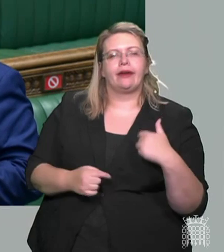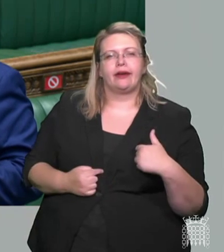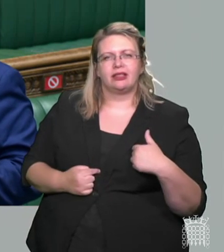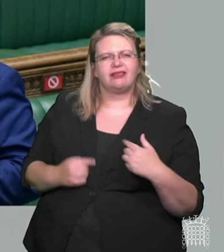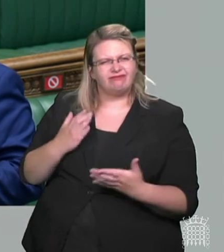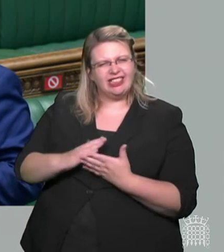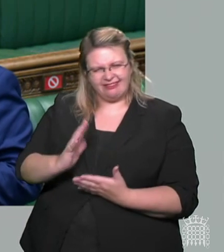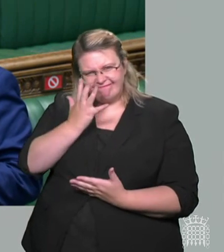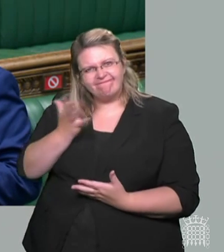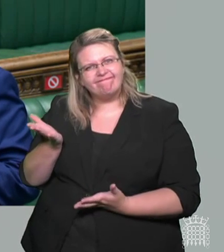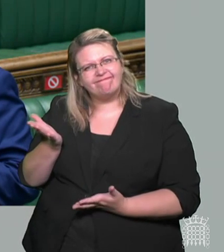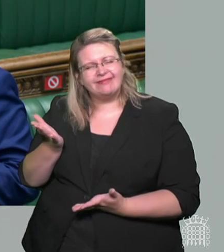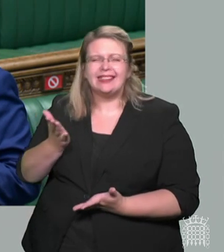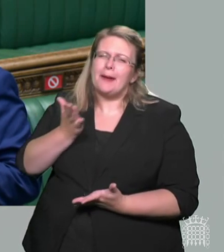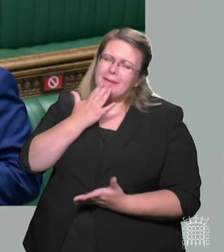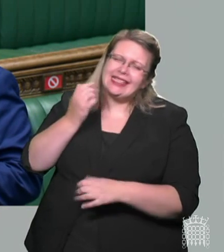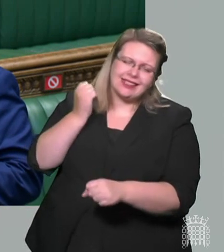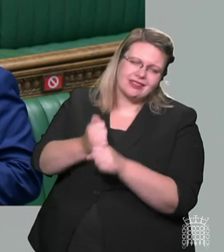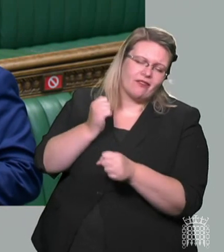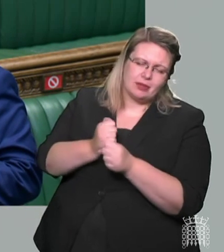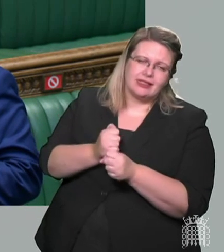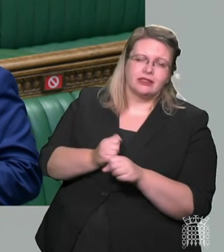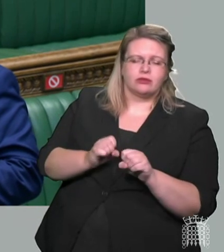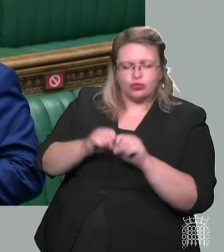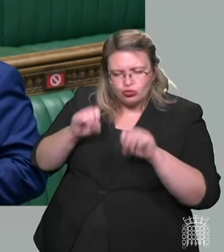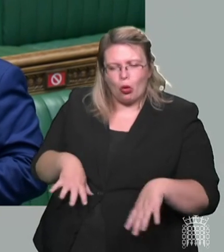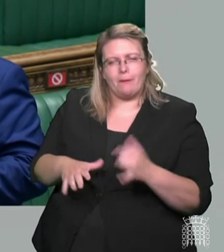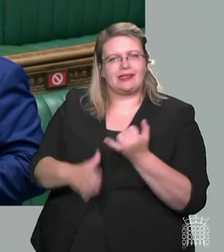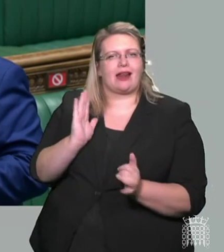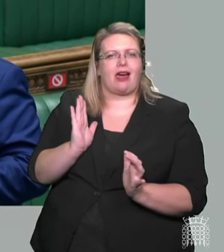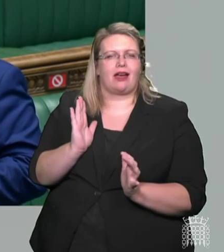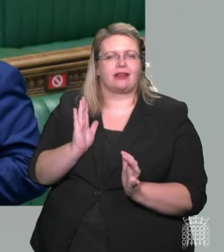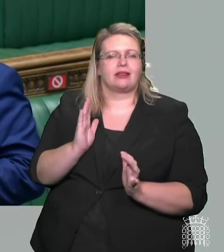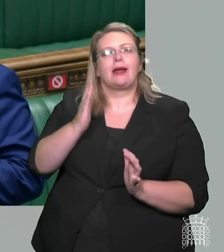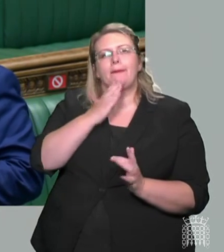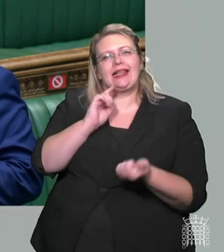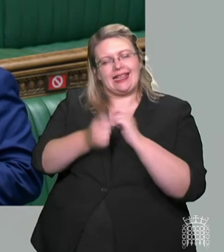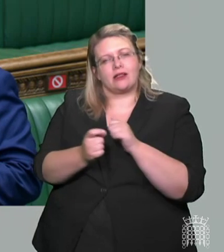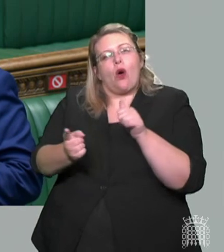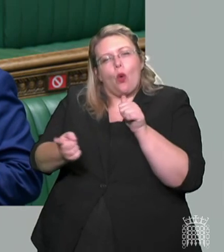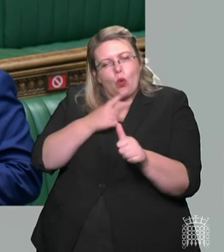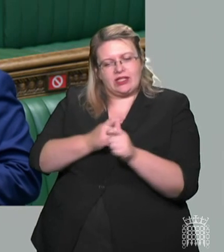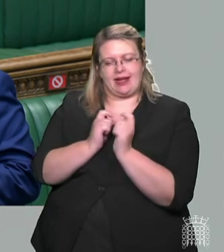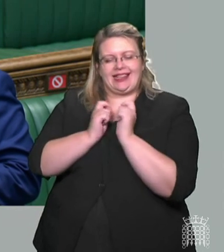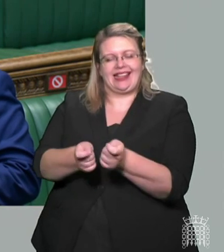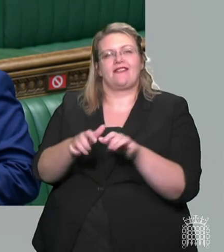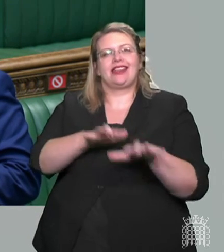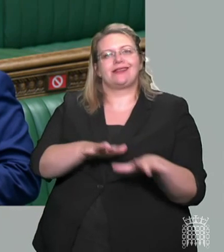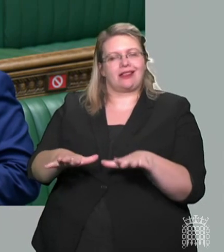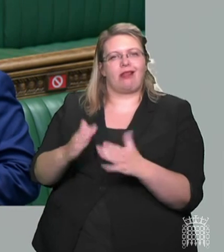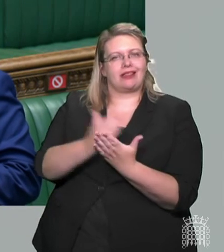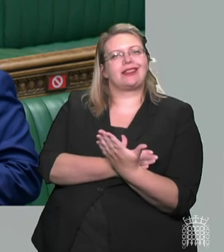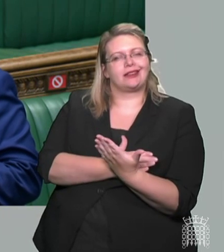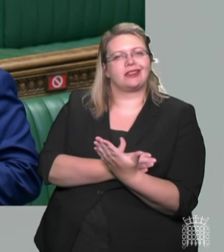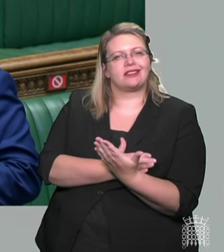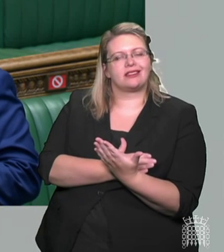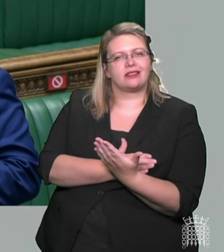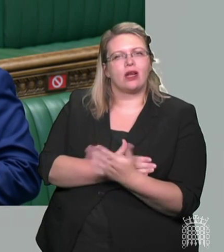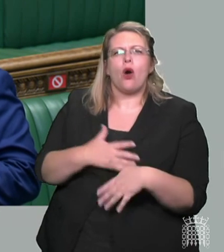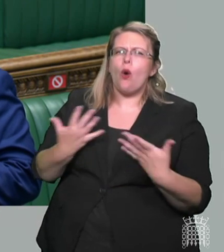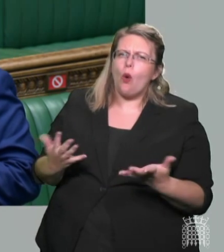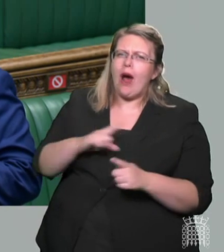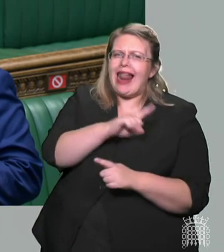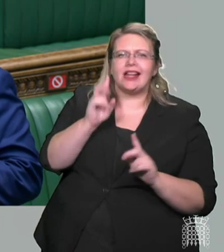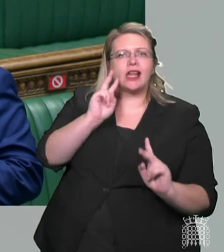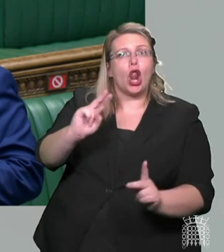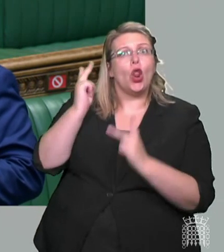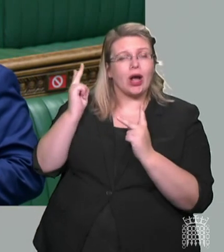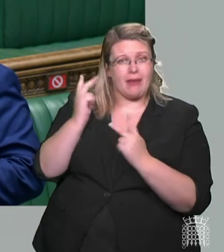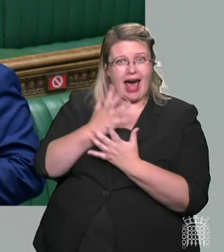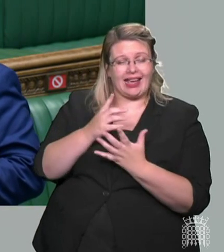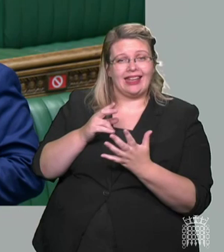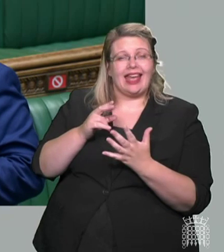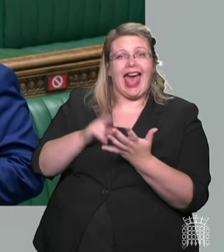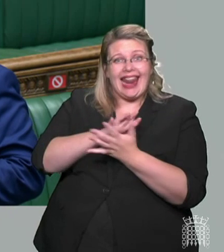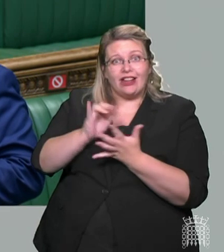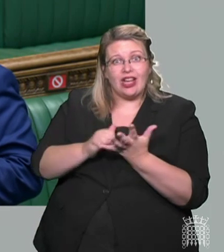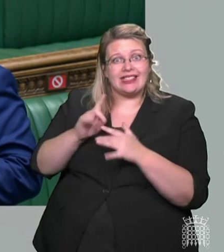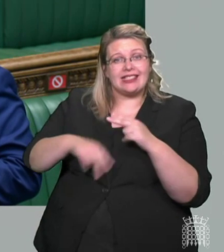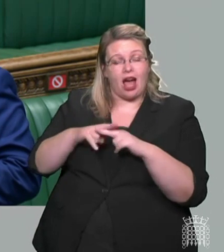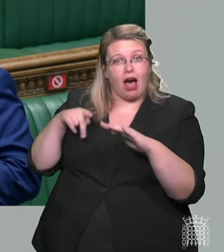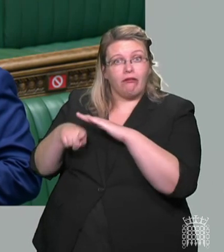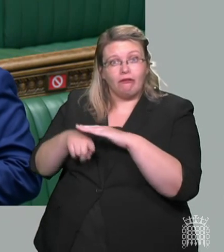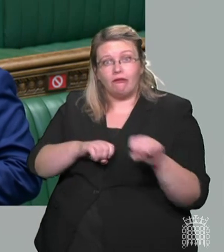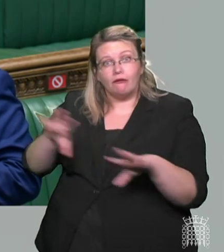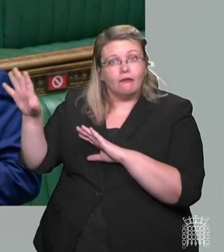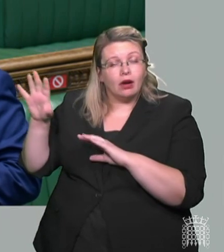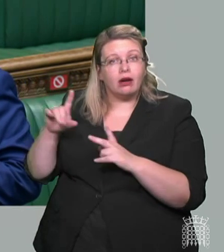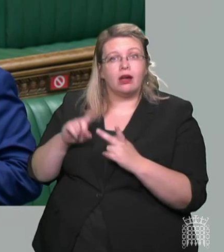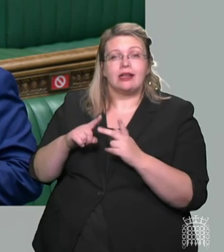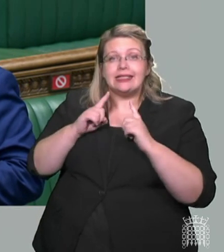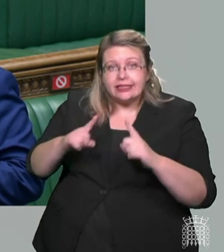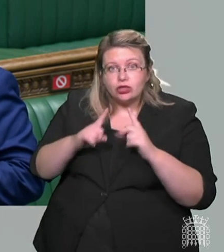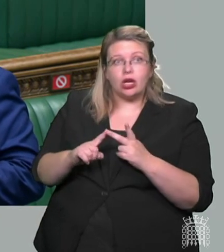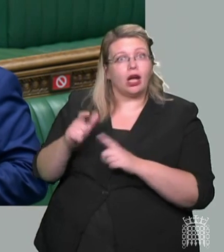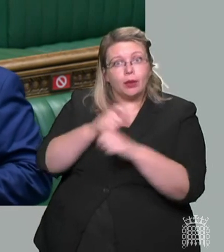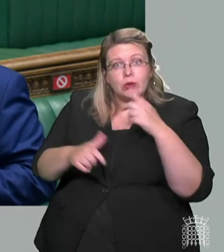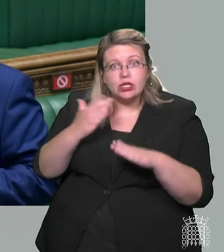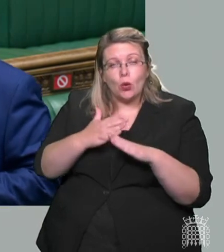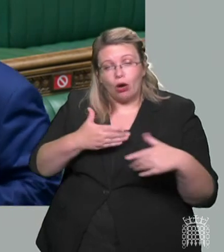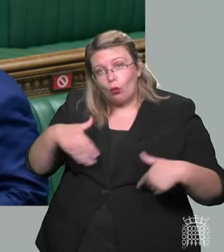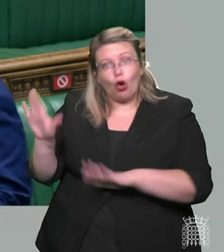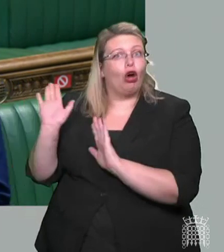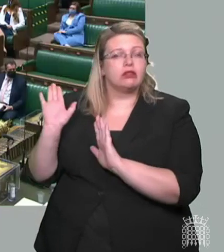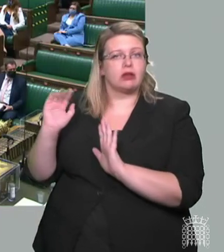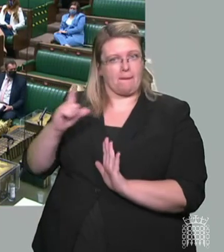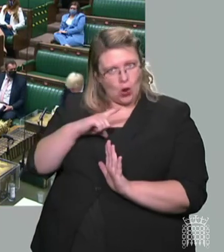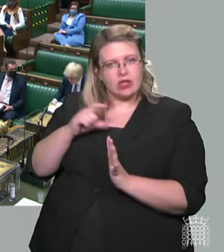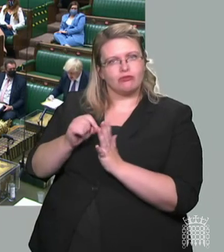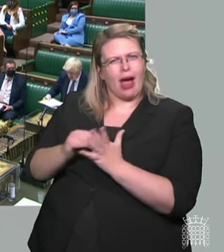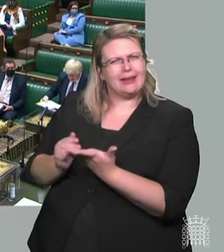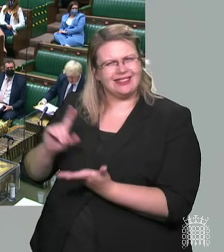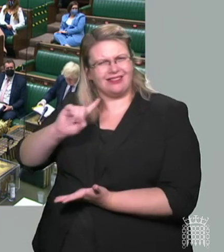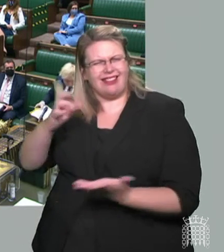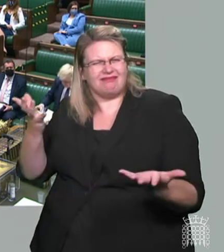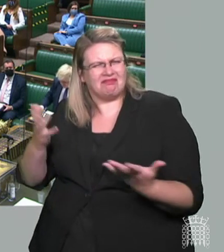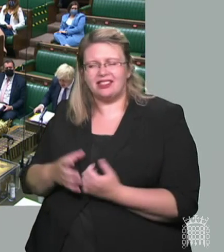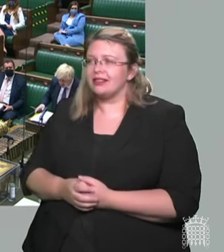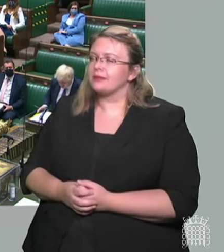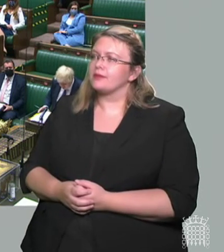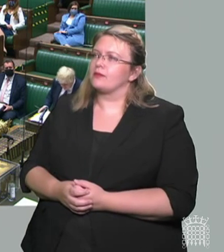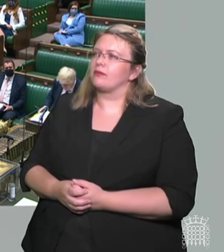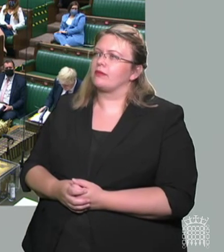This is shameful. Will the Government now do the right thing and scrap the deadline and introduce automatically granted settled status, or will the Prime Minister’s legacy be the ridiculous removal of NHS staff, our local community workers, our teachers and many more who have made their homes here?